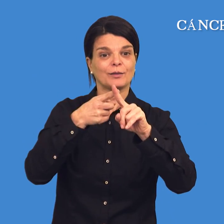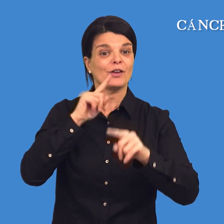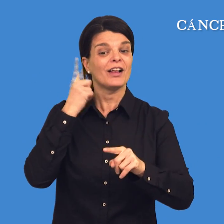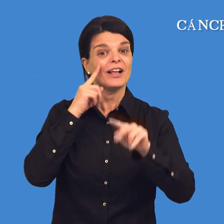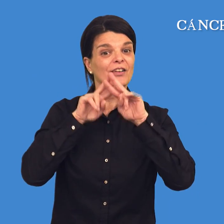descubrir